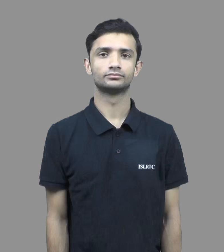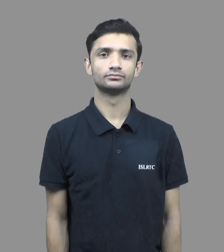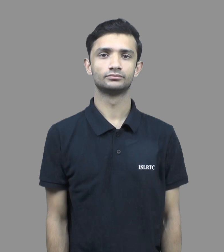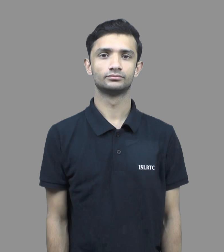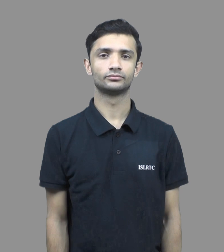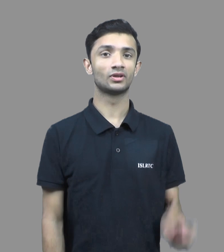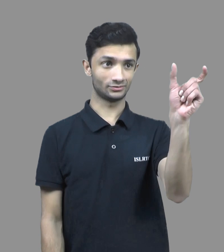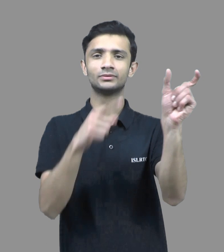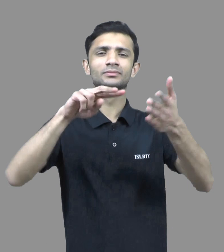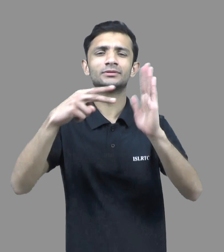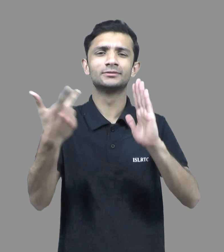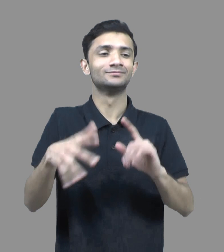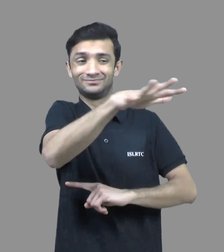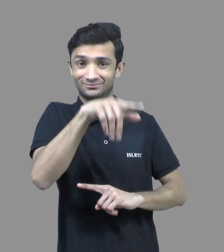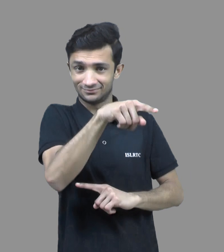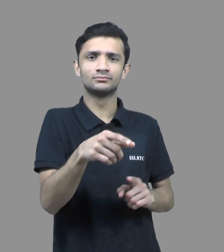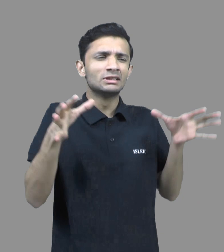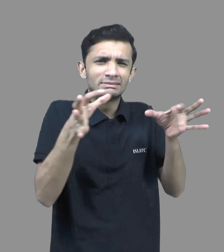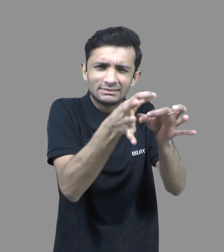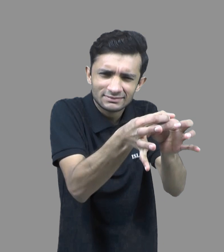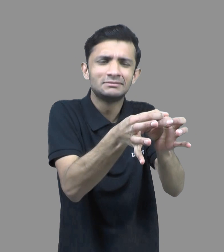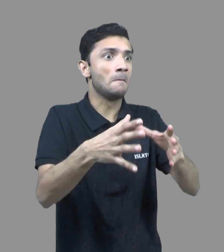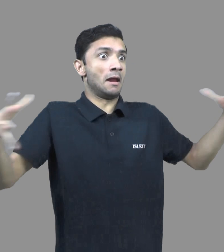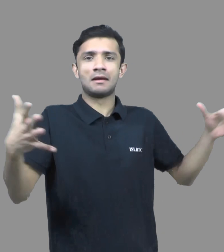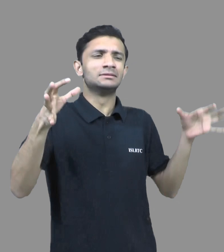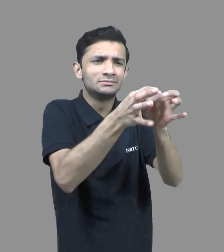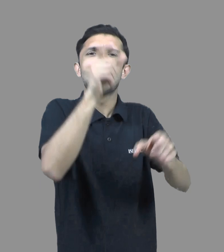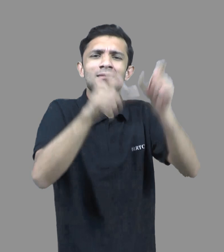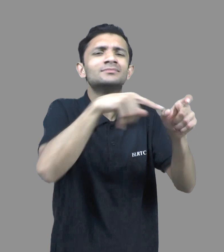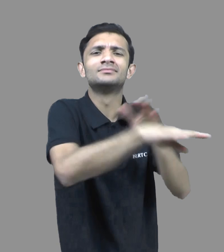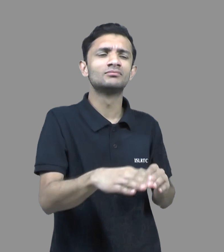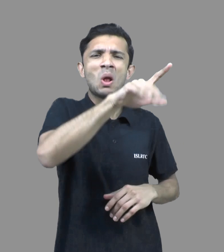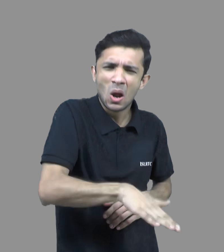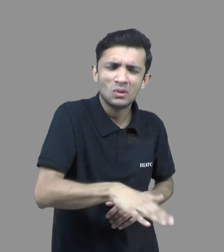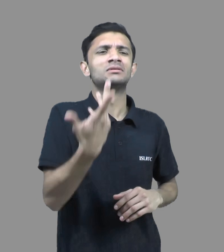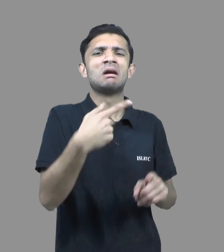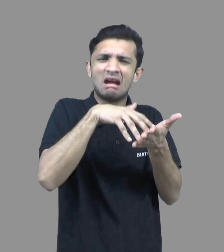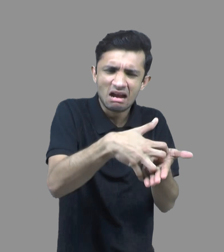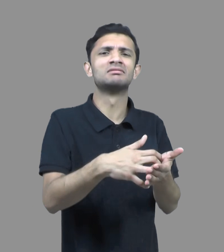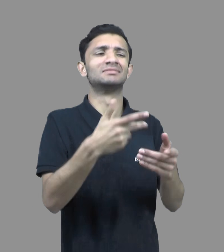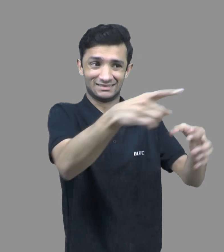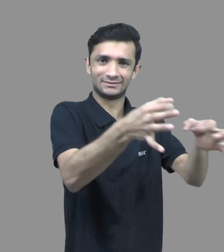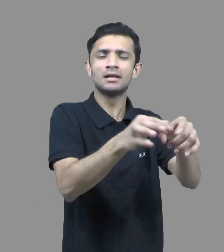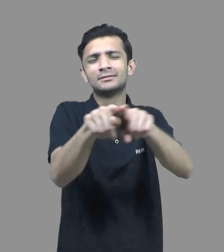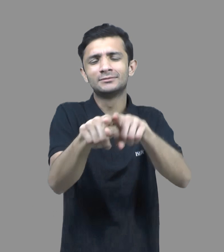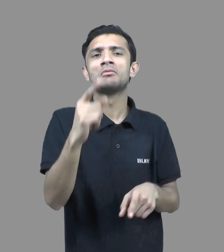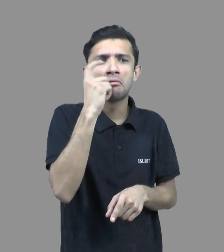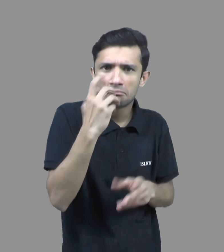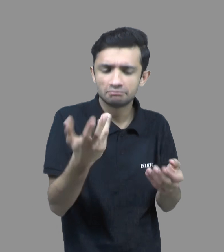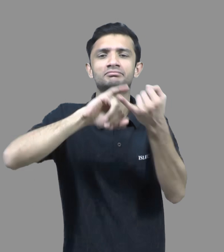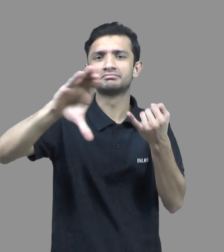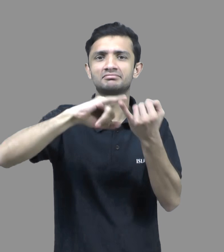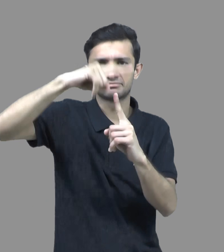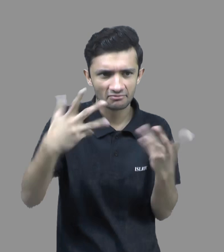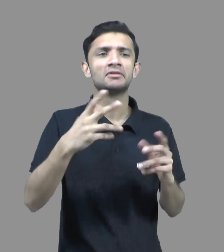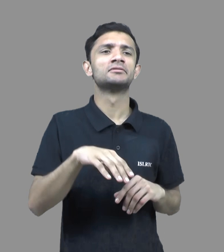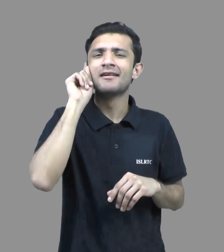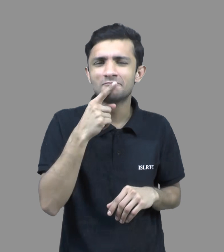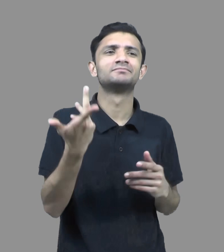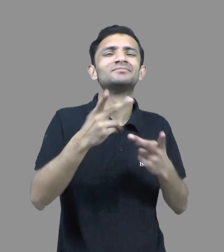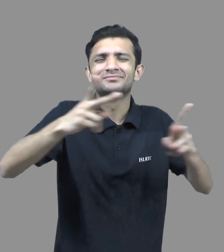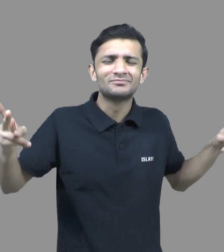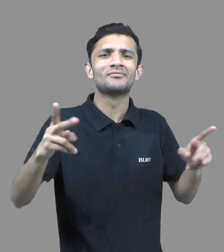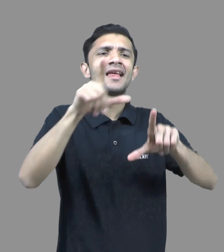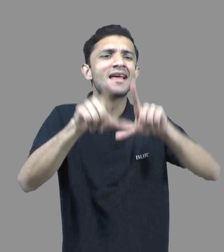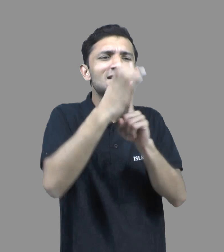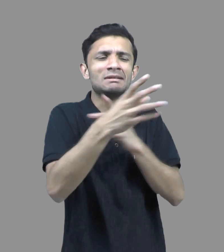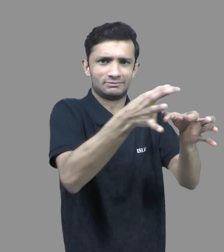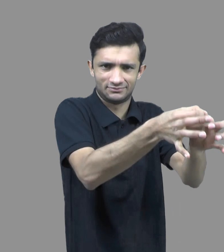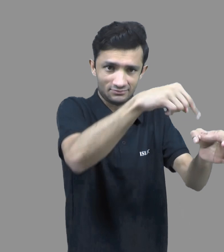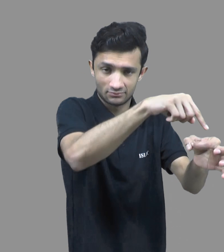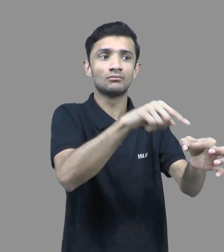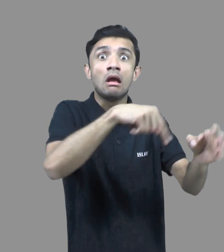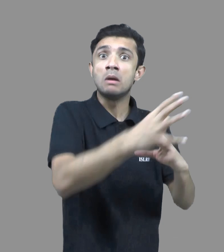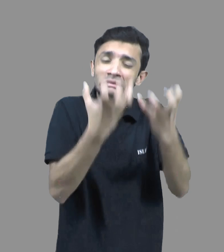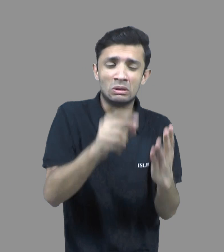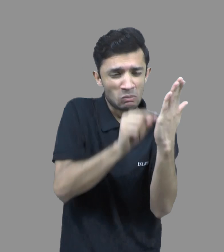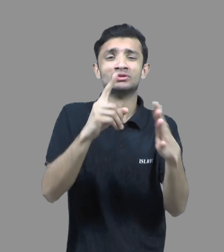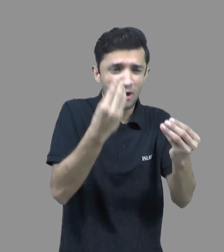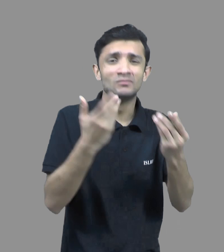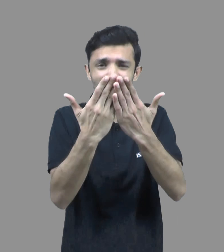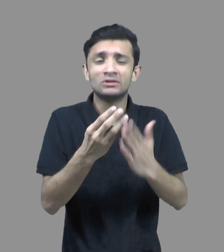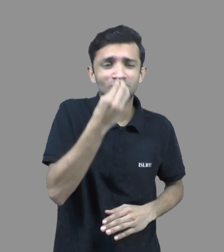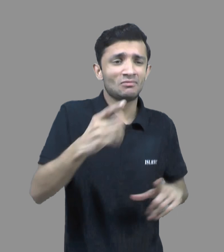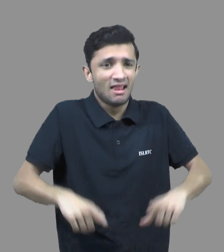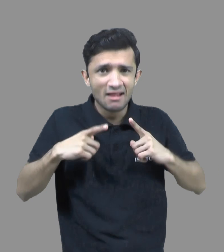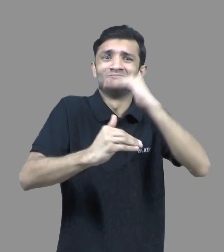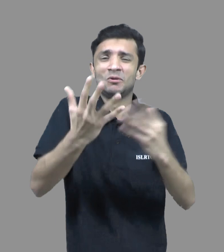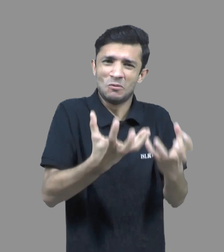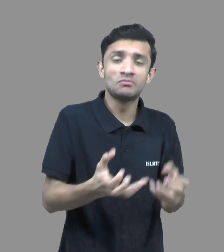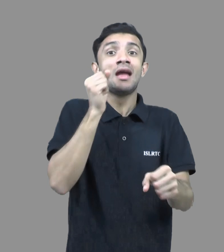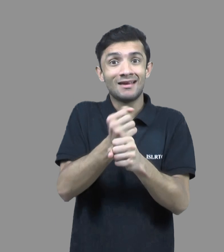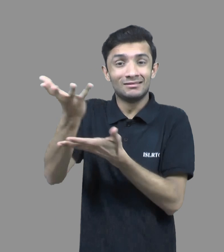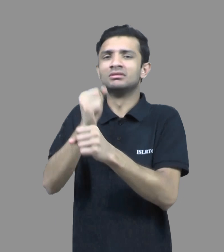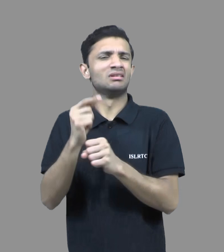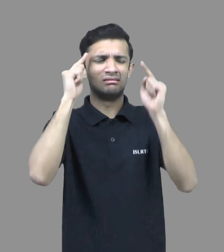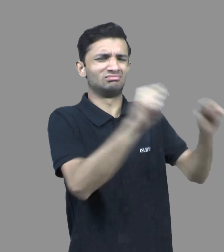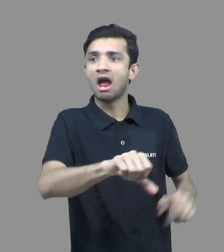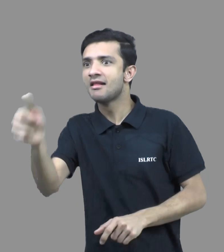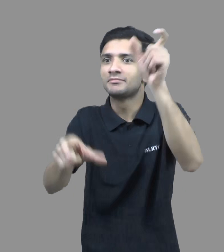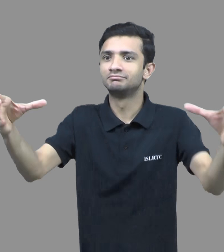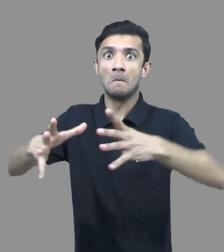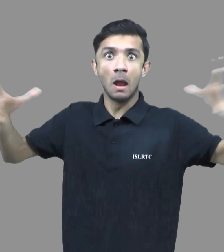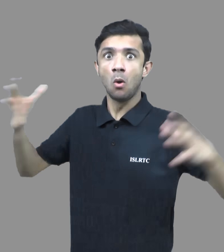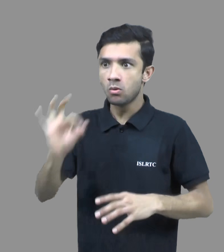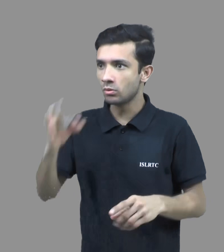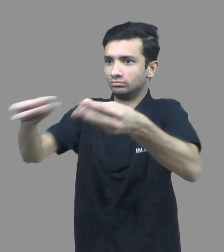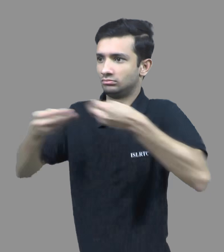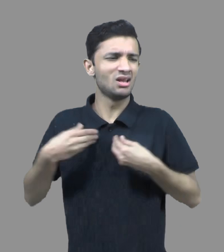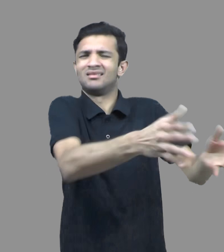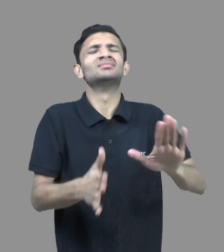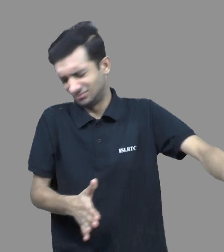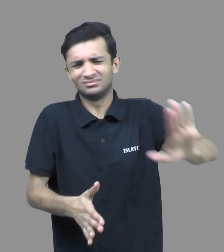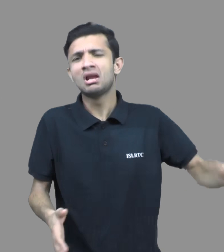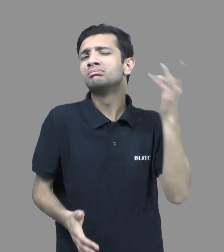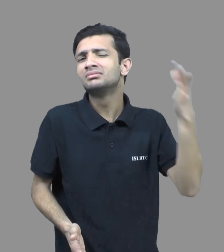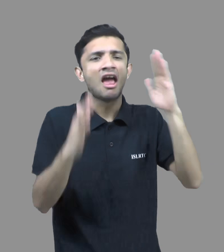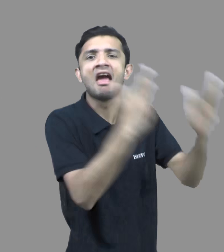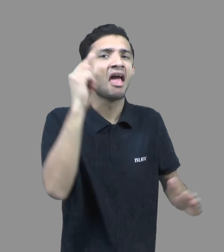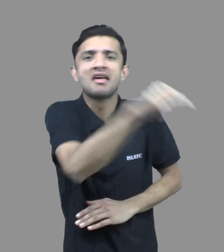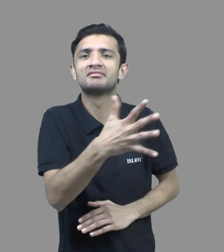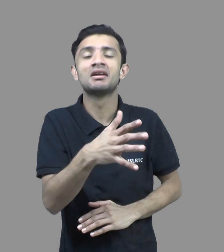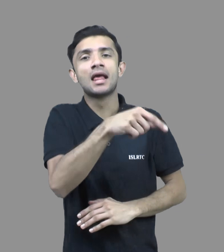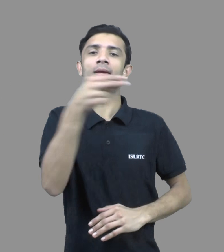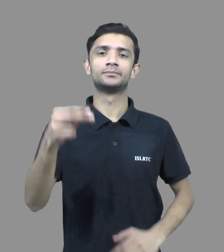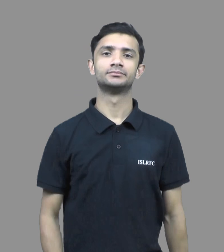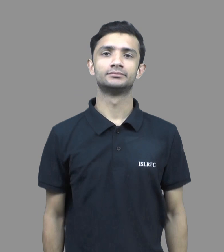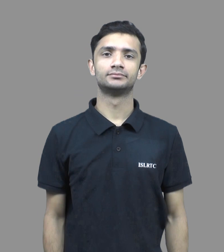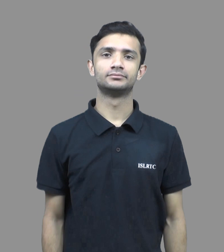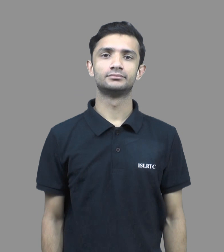Marginalization